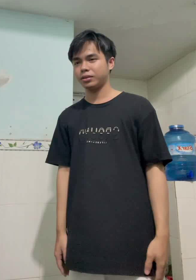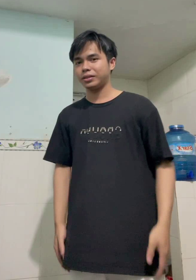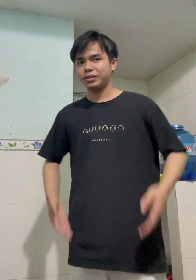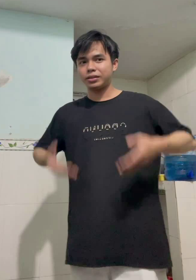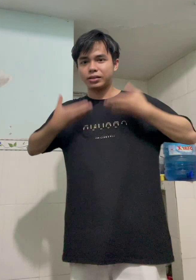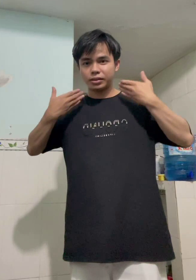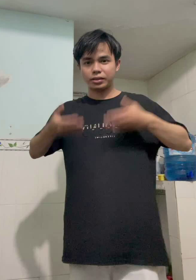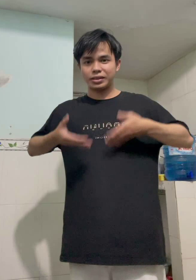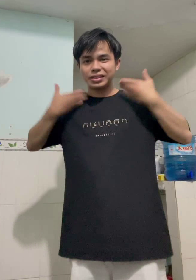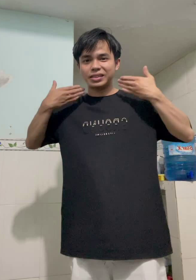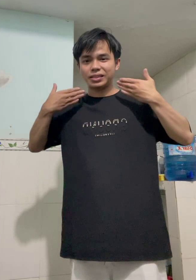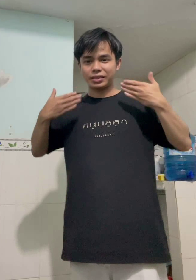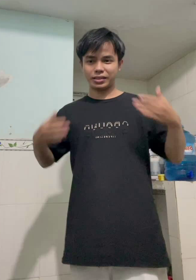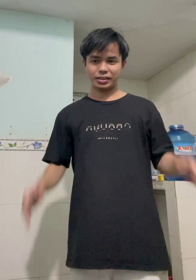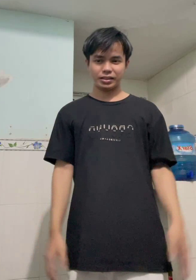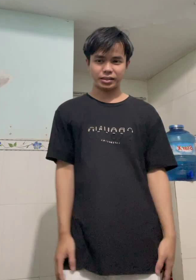vui ve